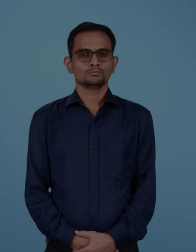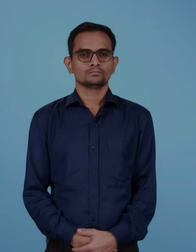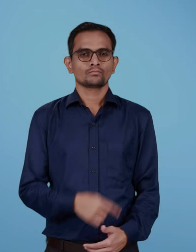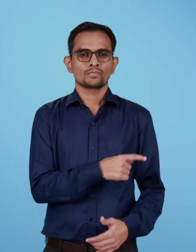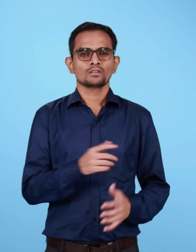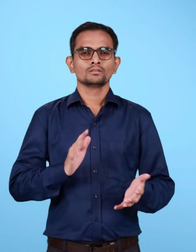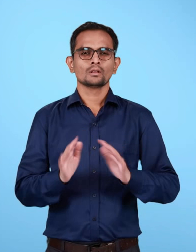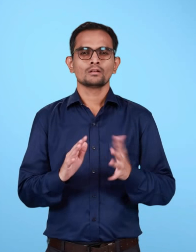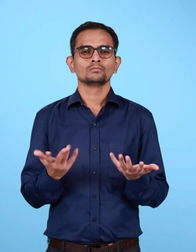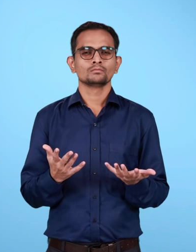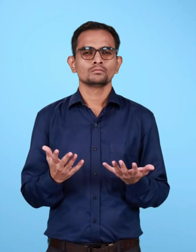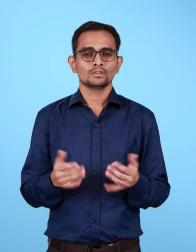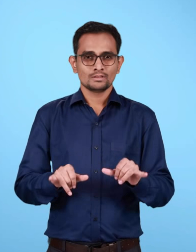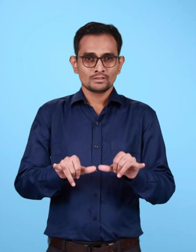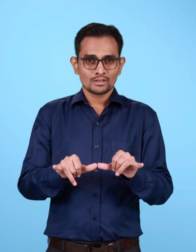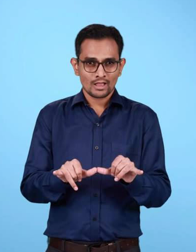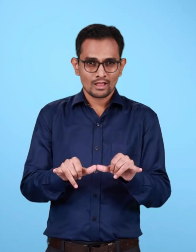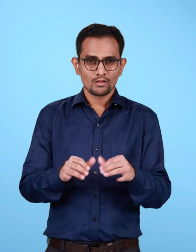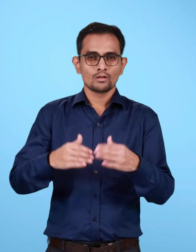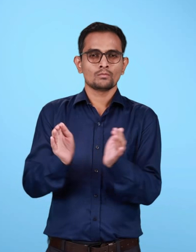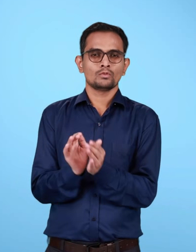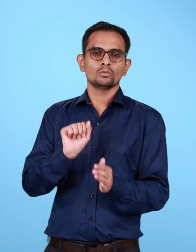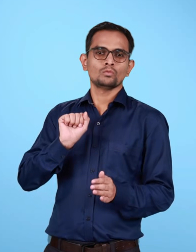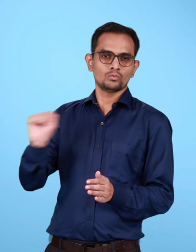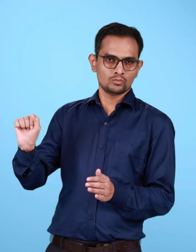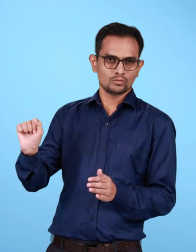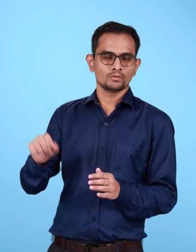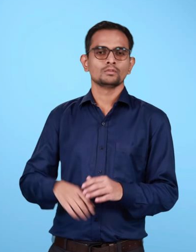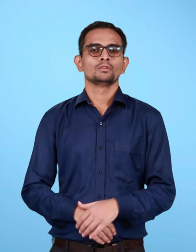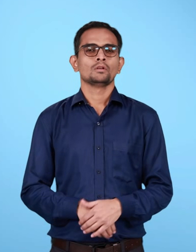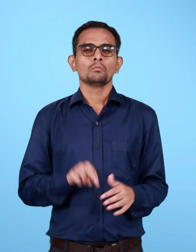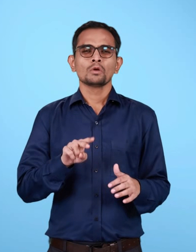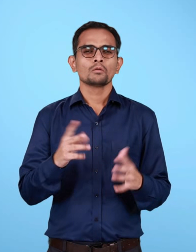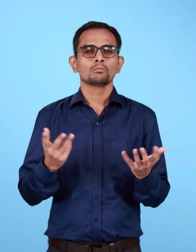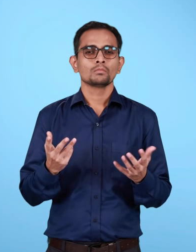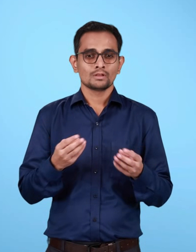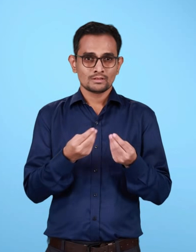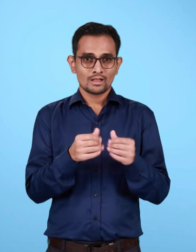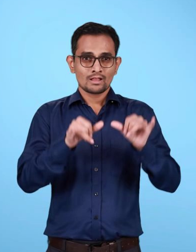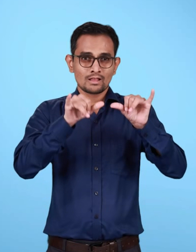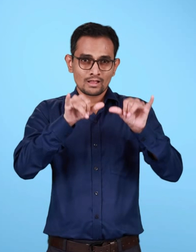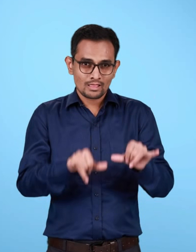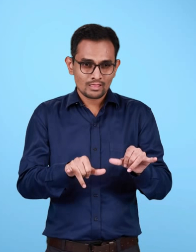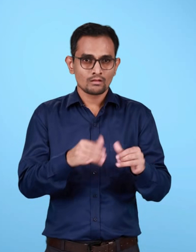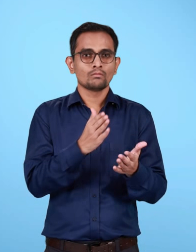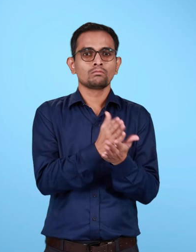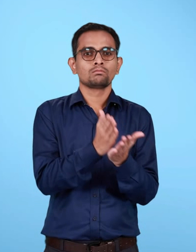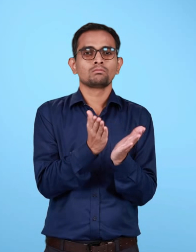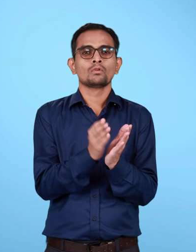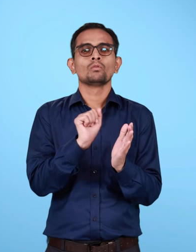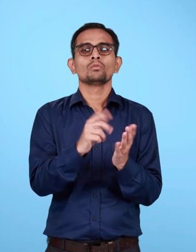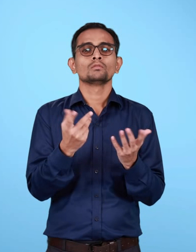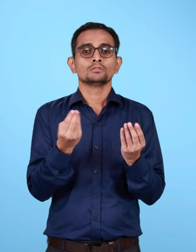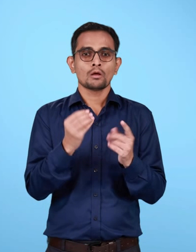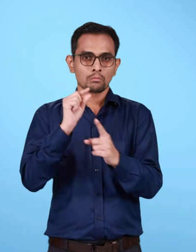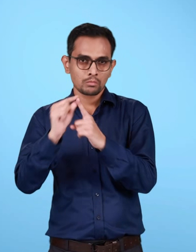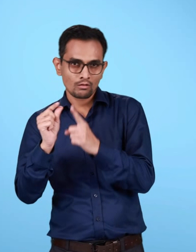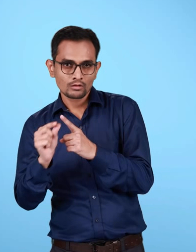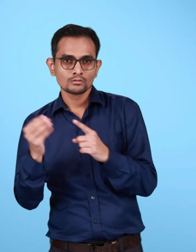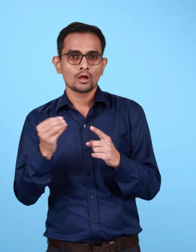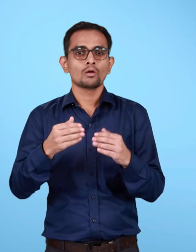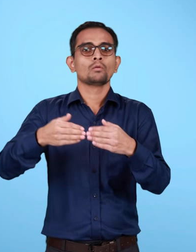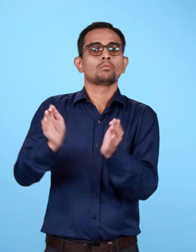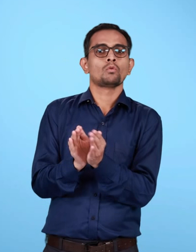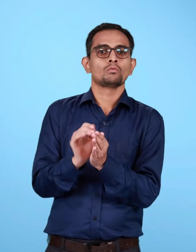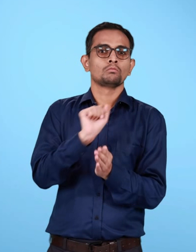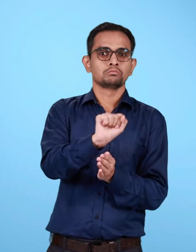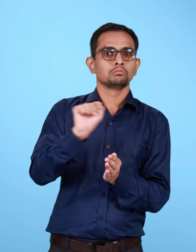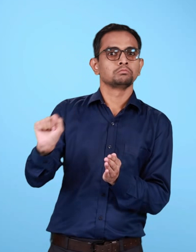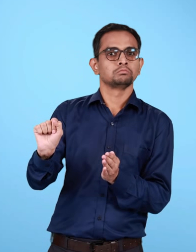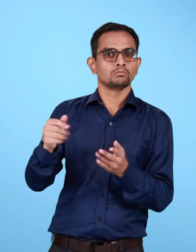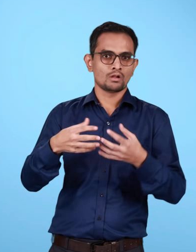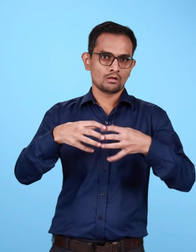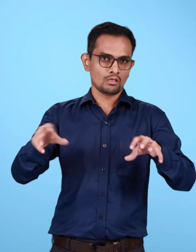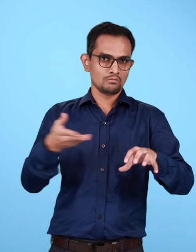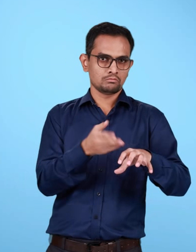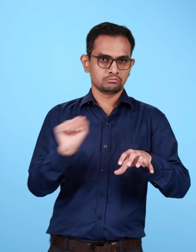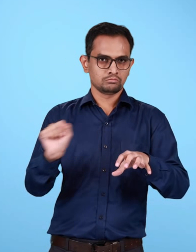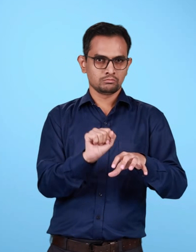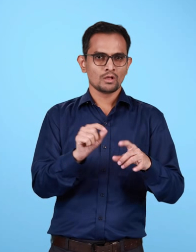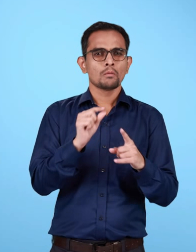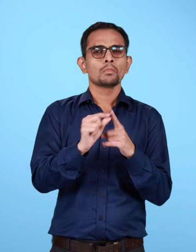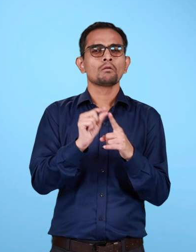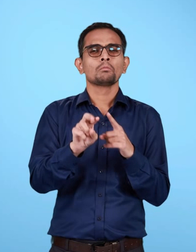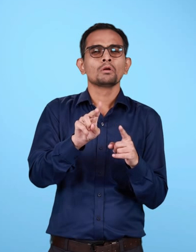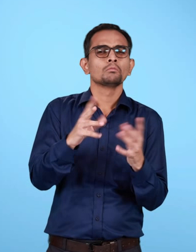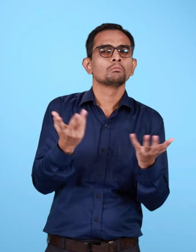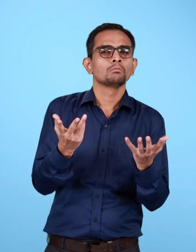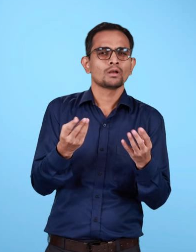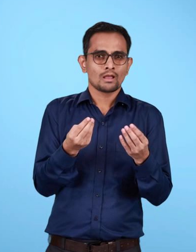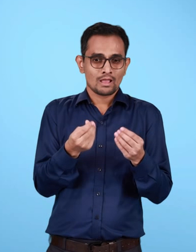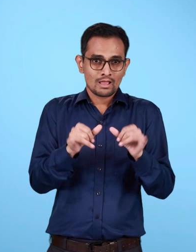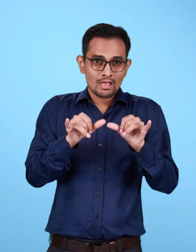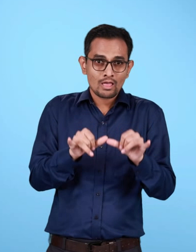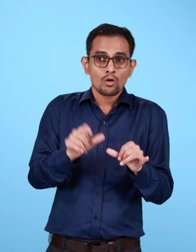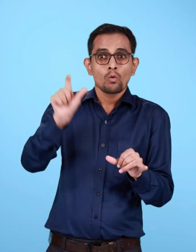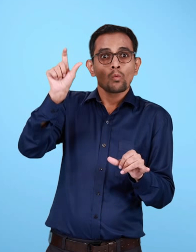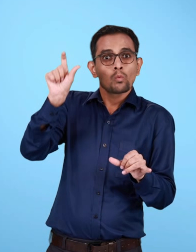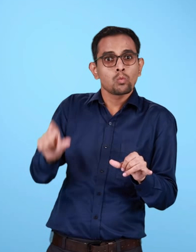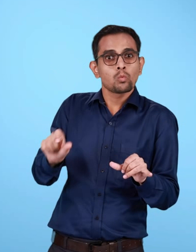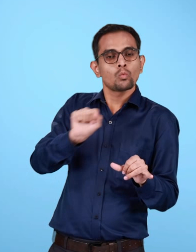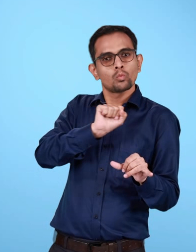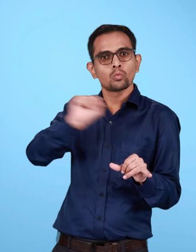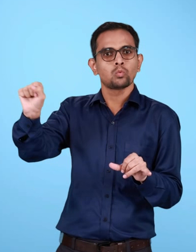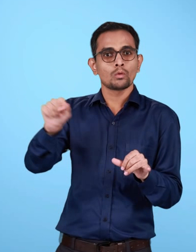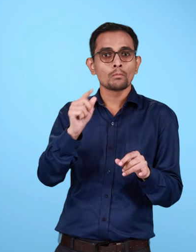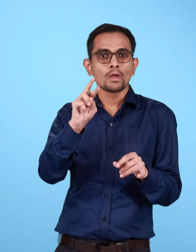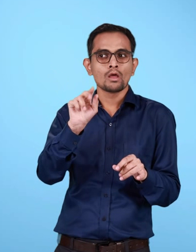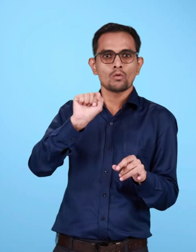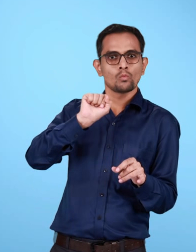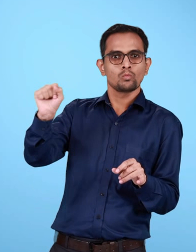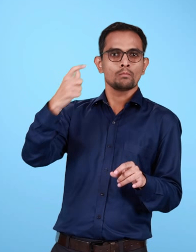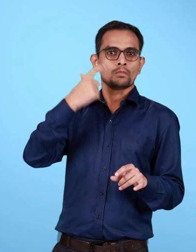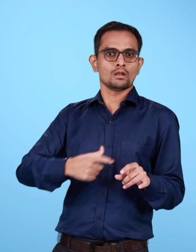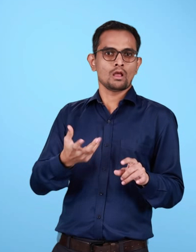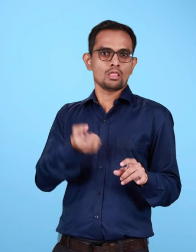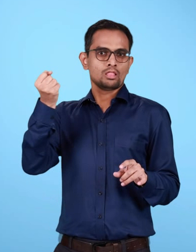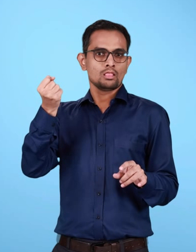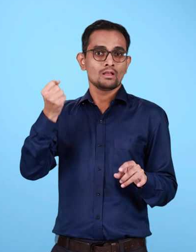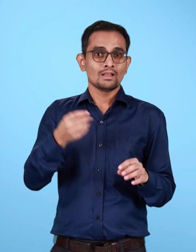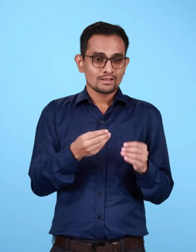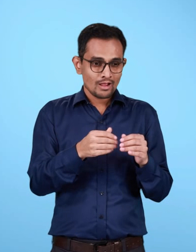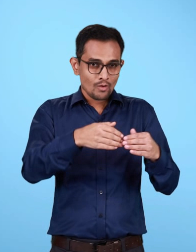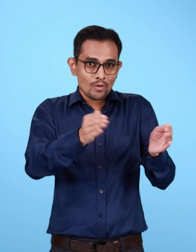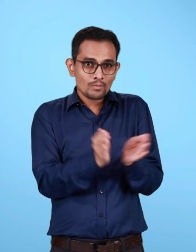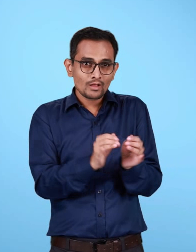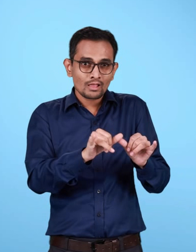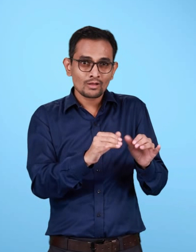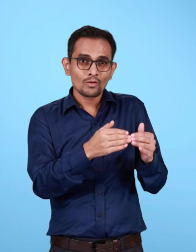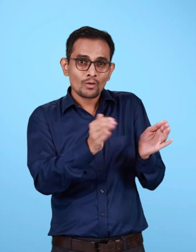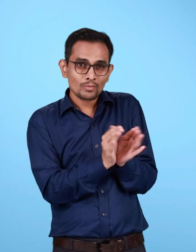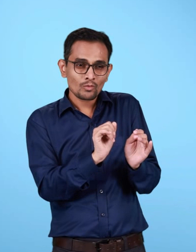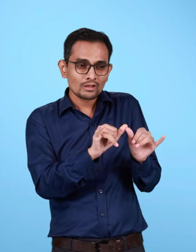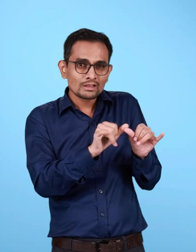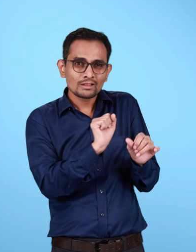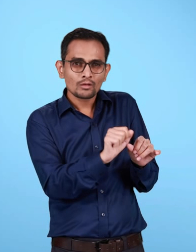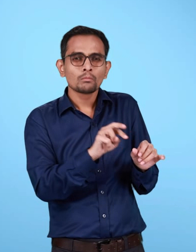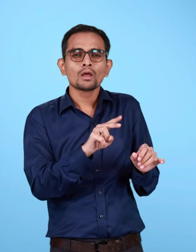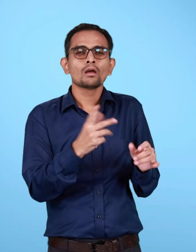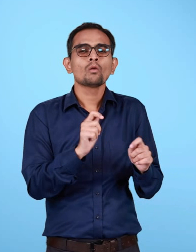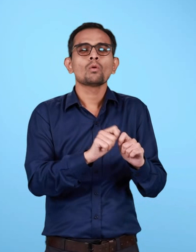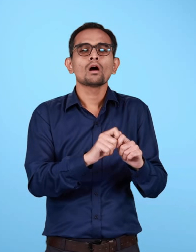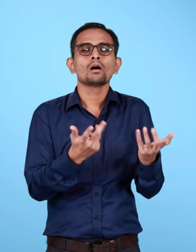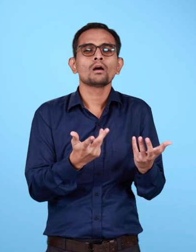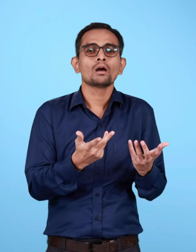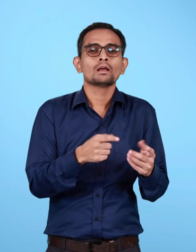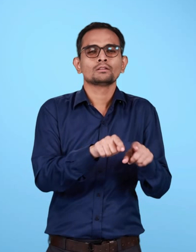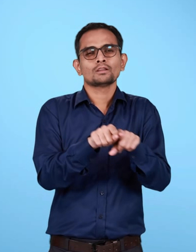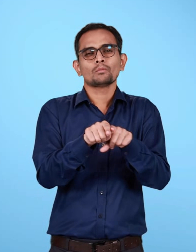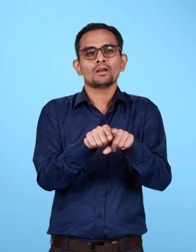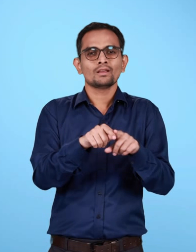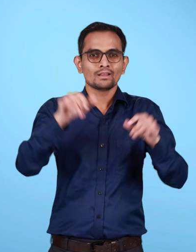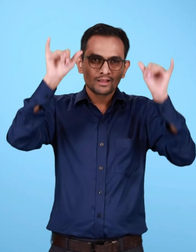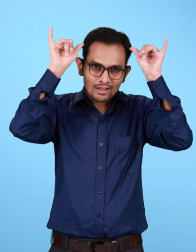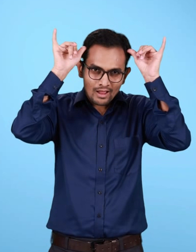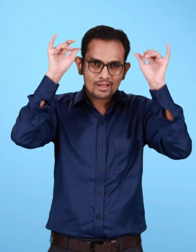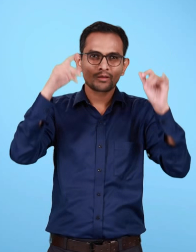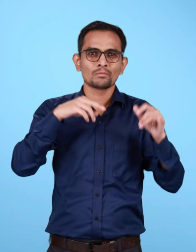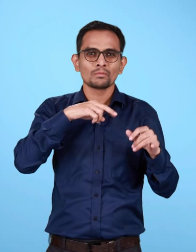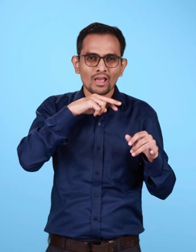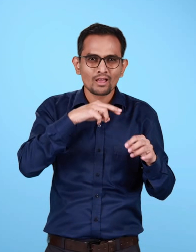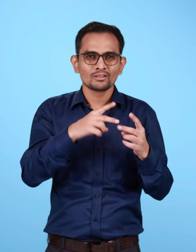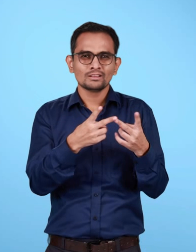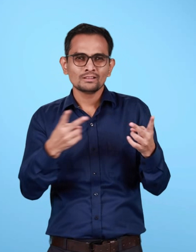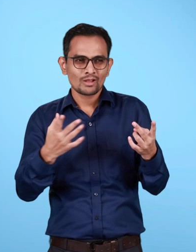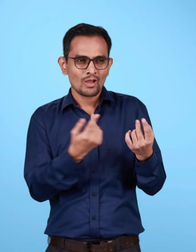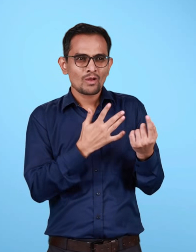This sign refers to community land. Land can be classified on the basis of ownership as – private land and community land. Private land is owned by individuals whereas, community land is owned by the community for common uses